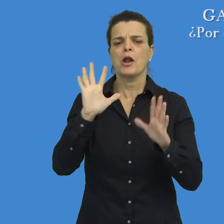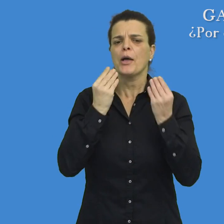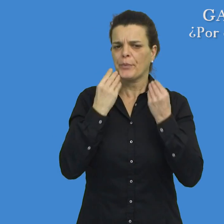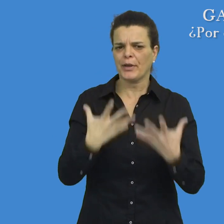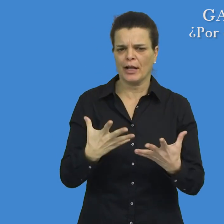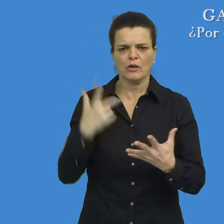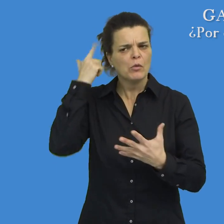bien